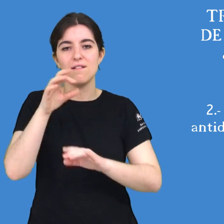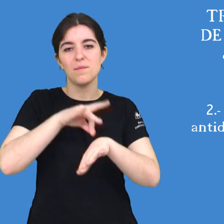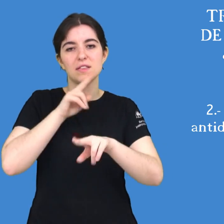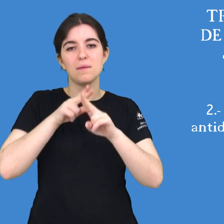enfermo